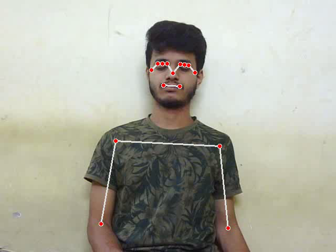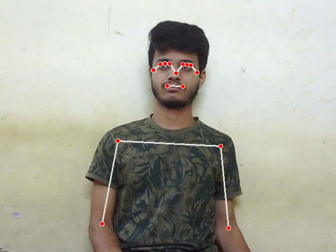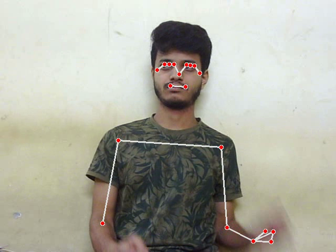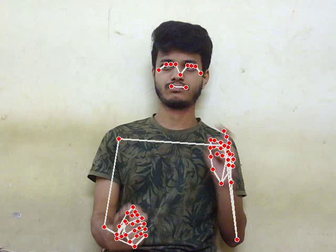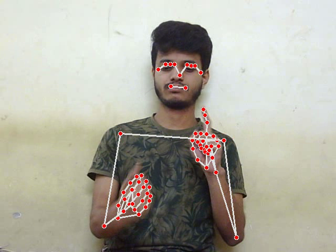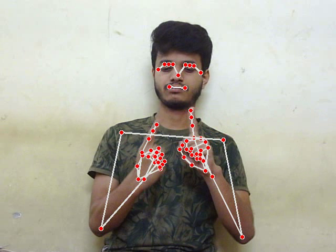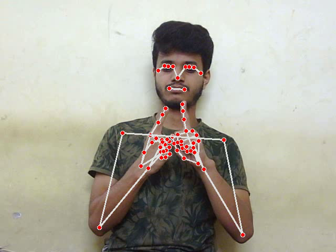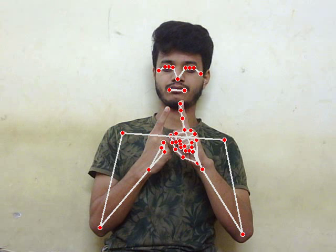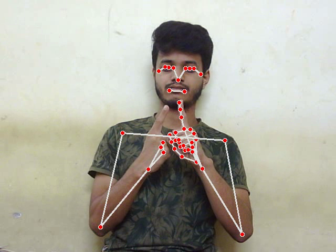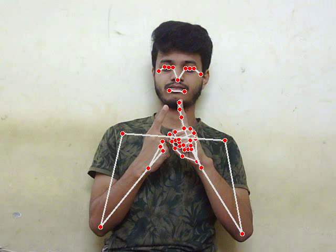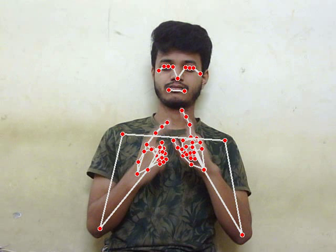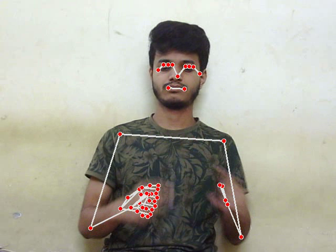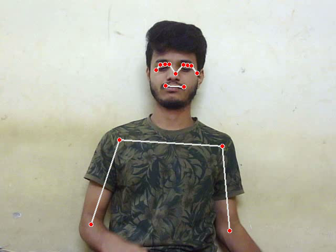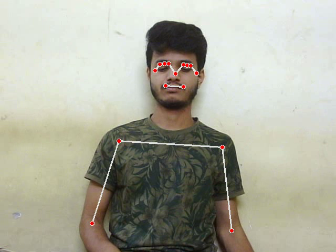meet